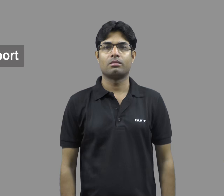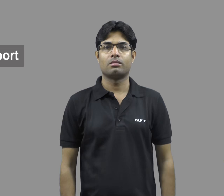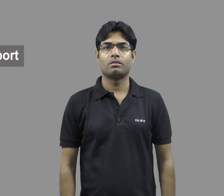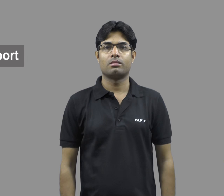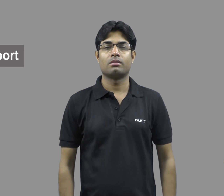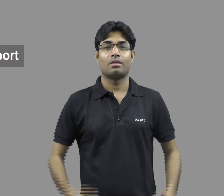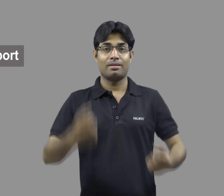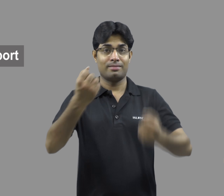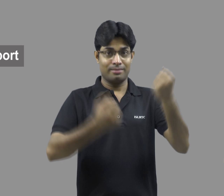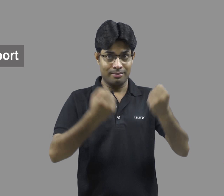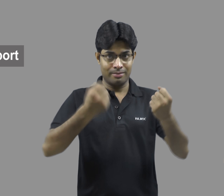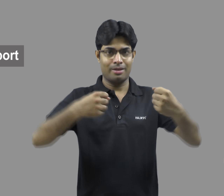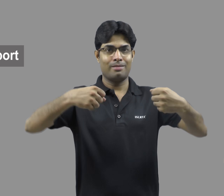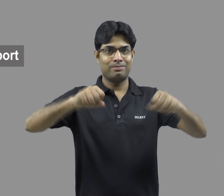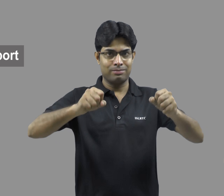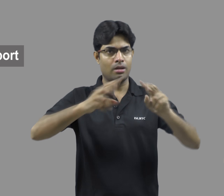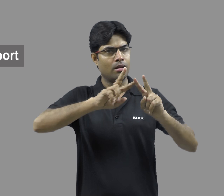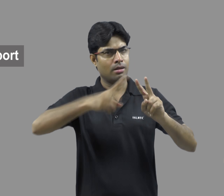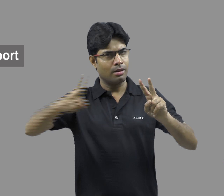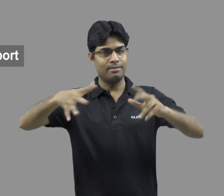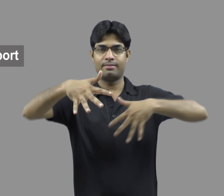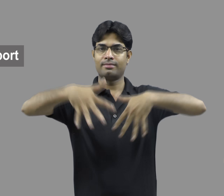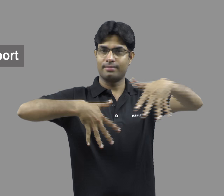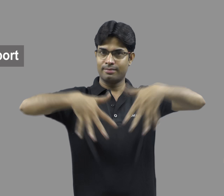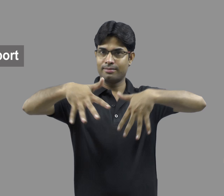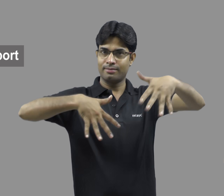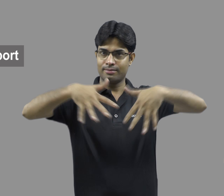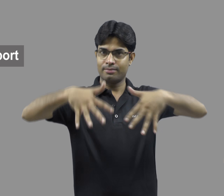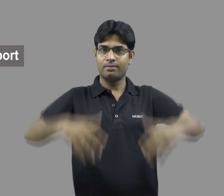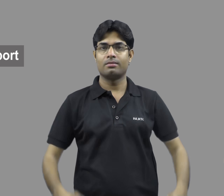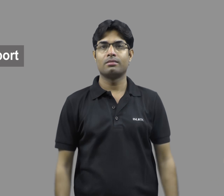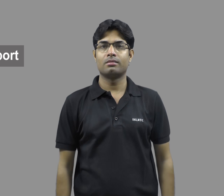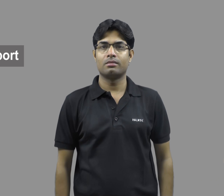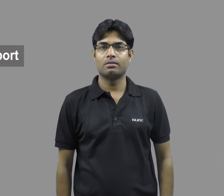Transport